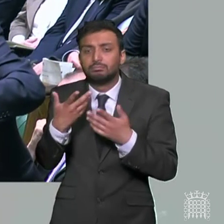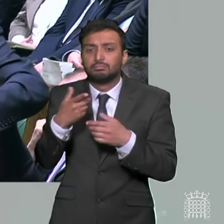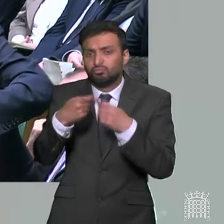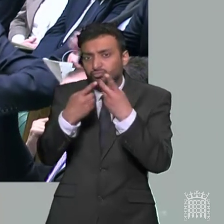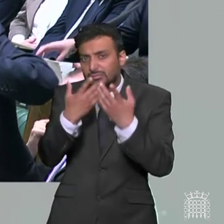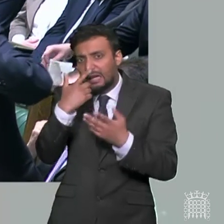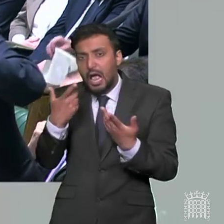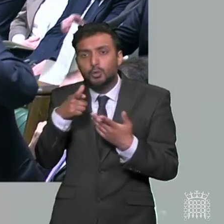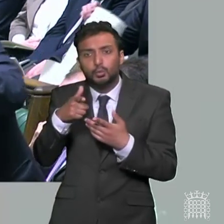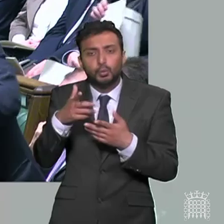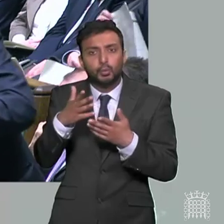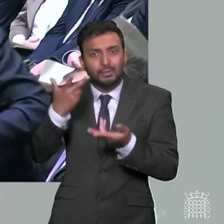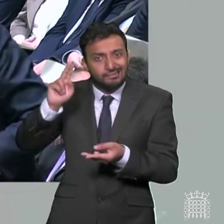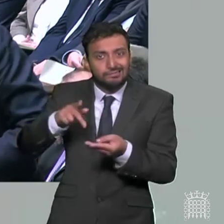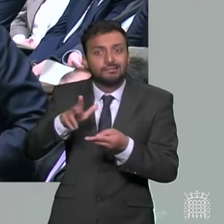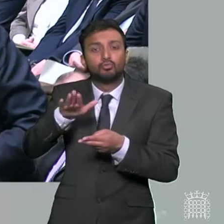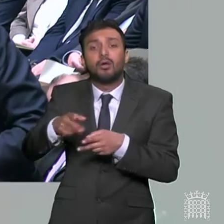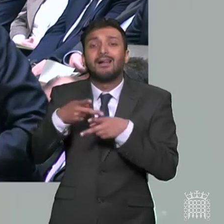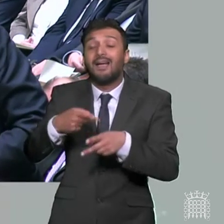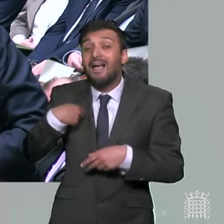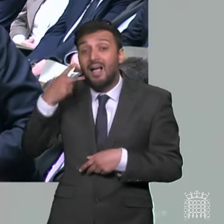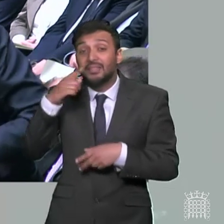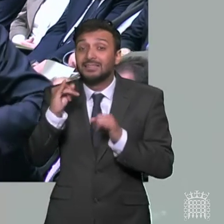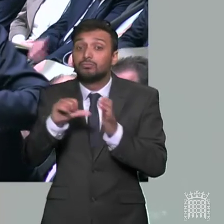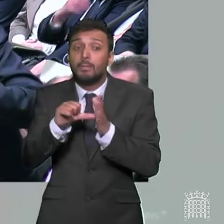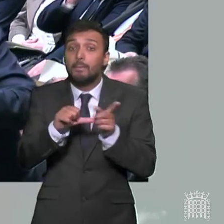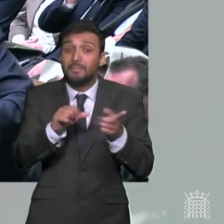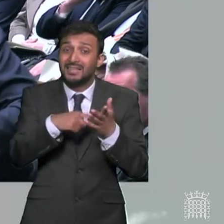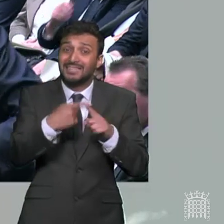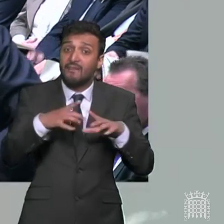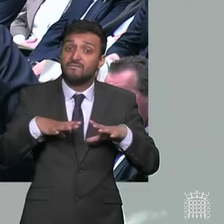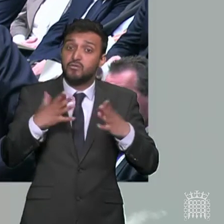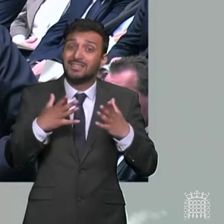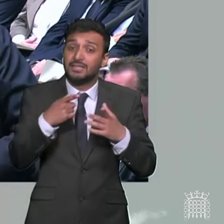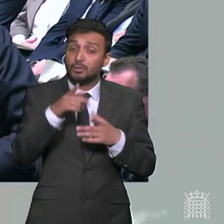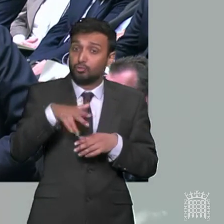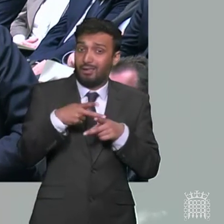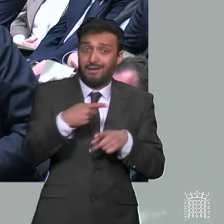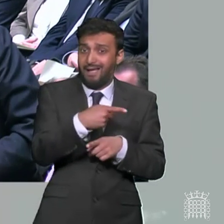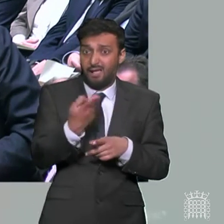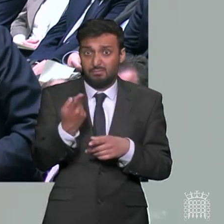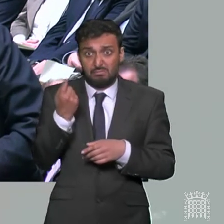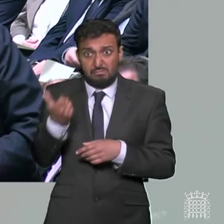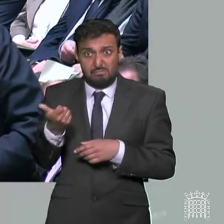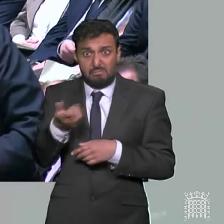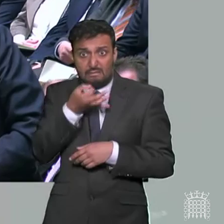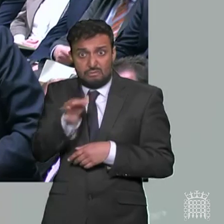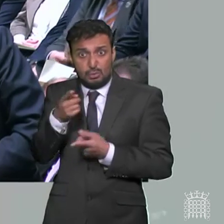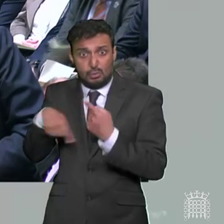One issue is that not enough people take up tax-free childcare, so we need to have more take-up of what is on offer.